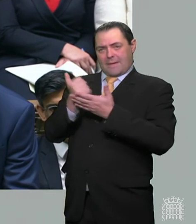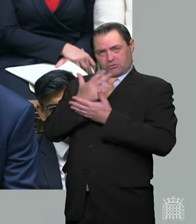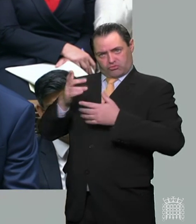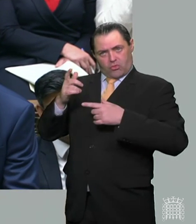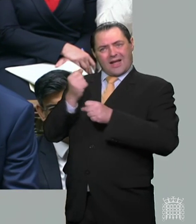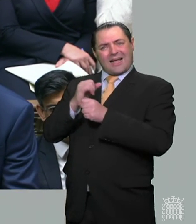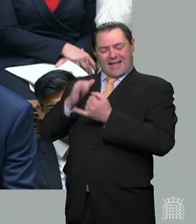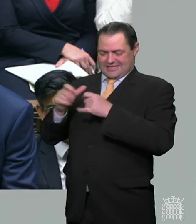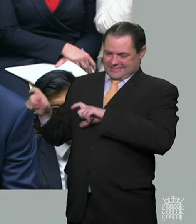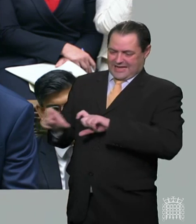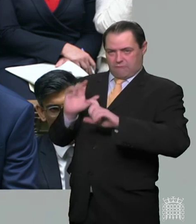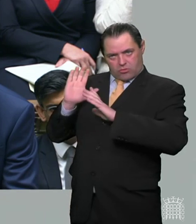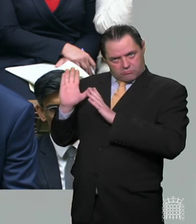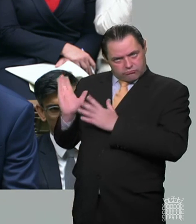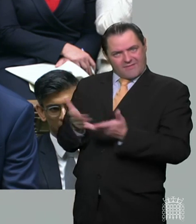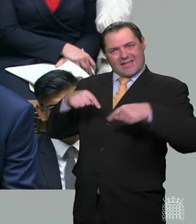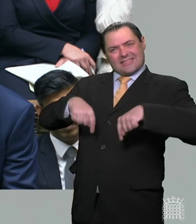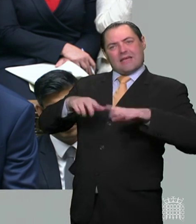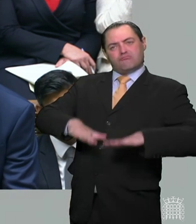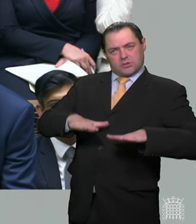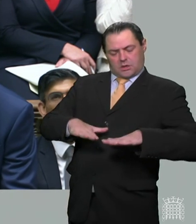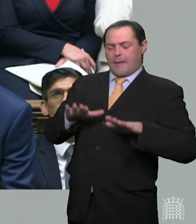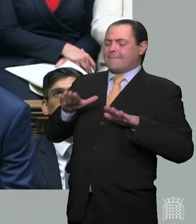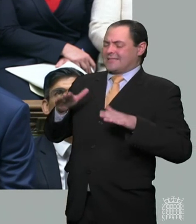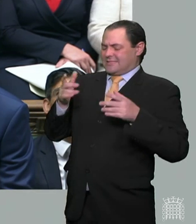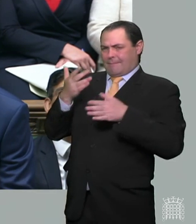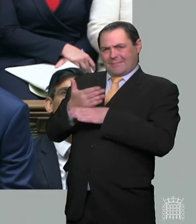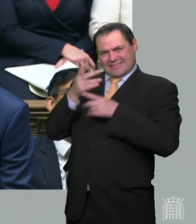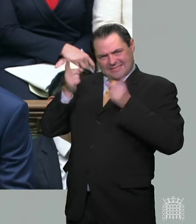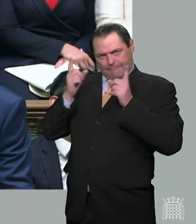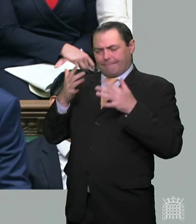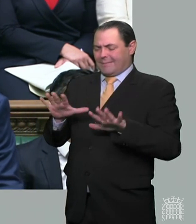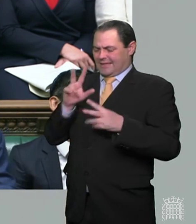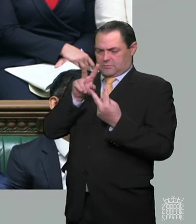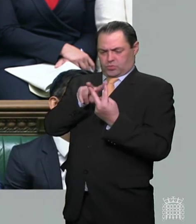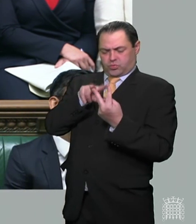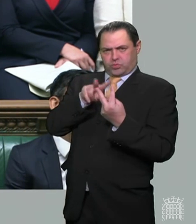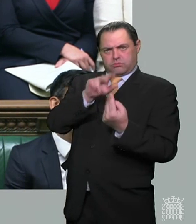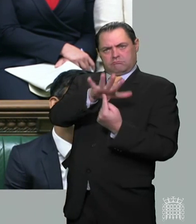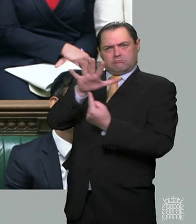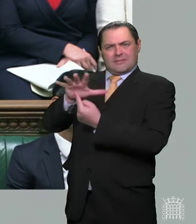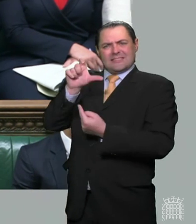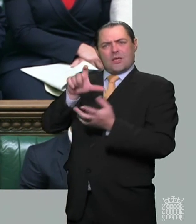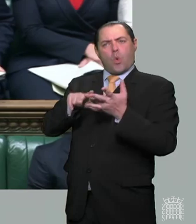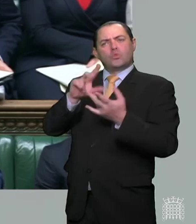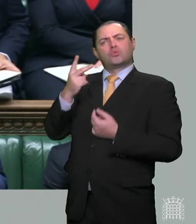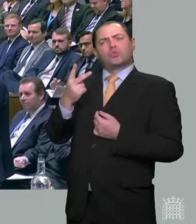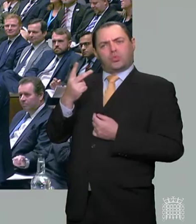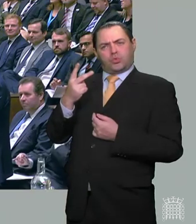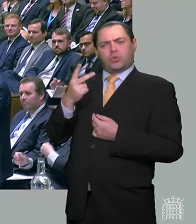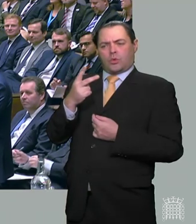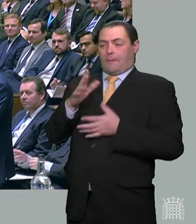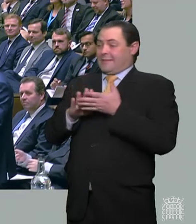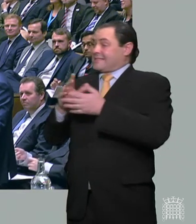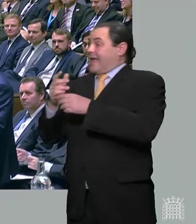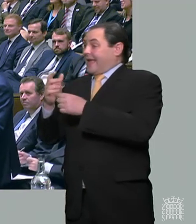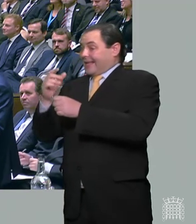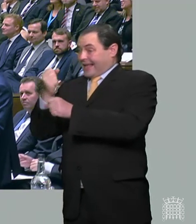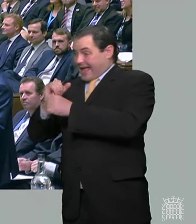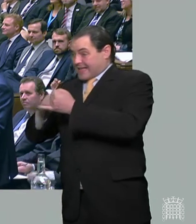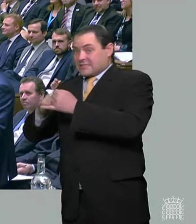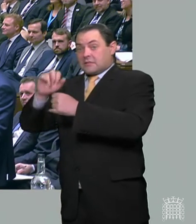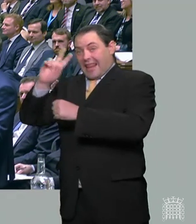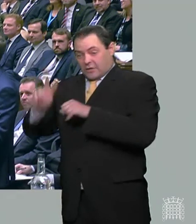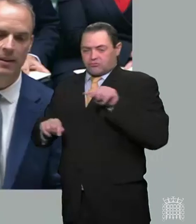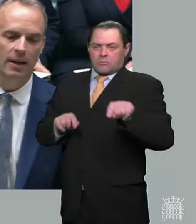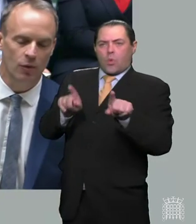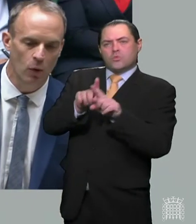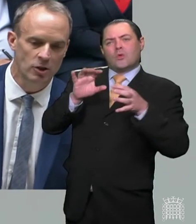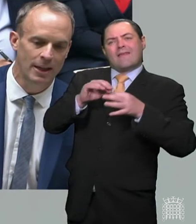He has taken targeted action to support the two critical CO2 plants to ensure that we see through not only energy supplies, but food distribution.